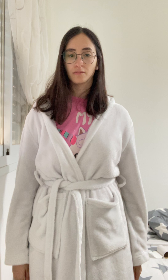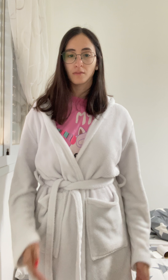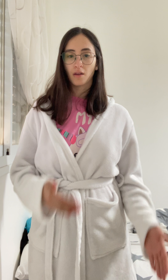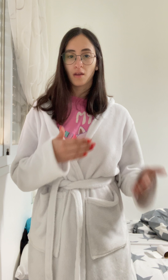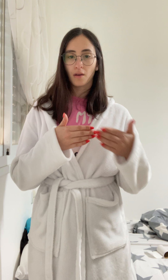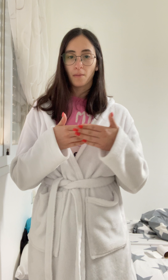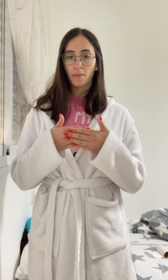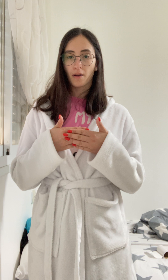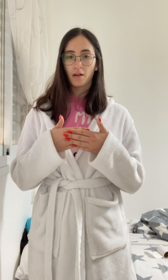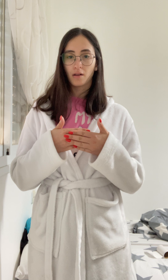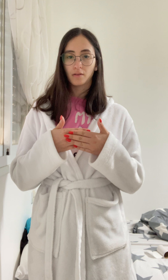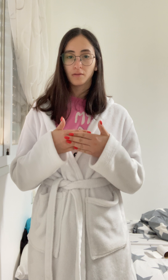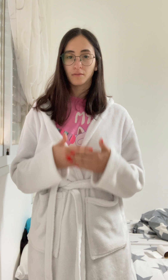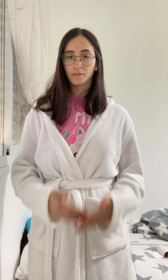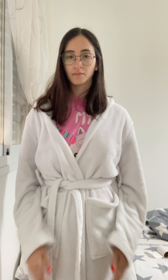בעל